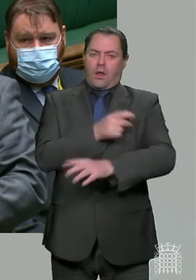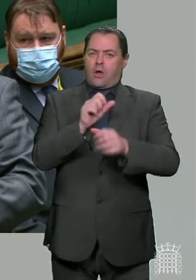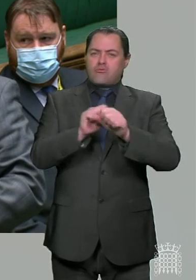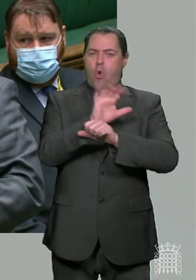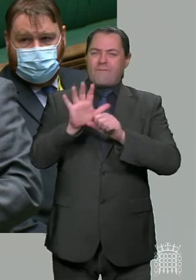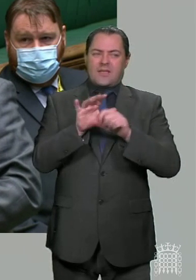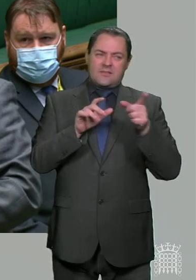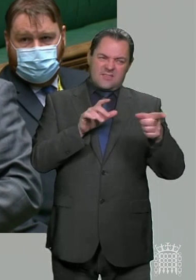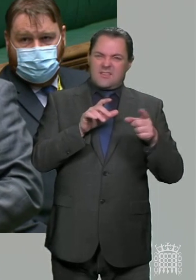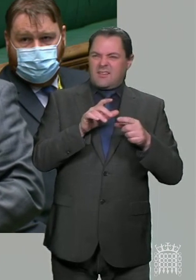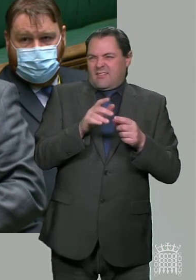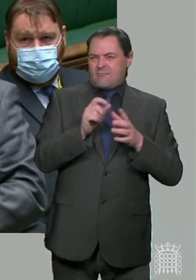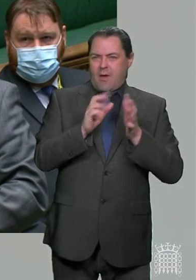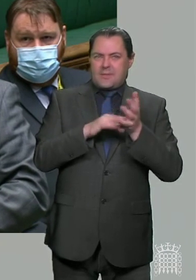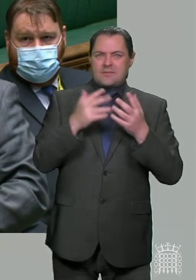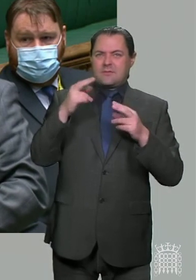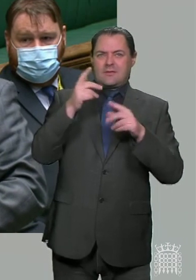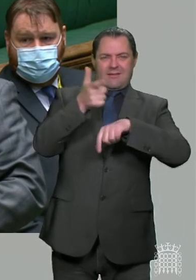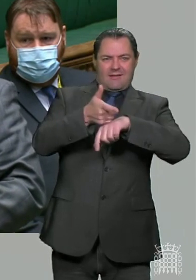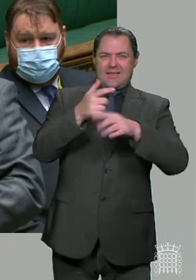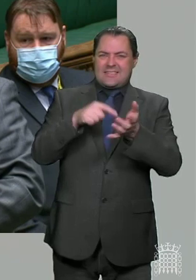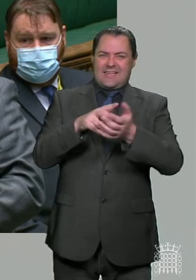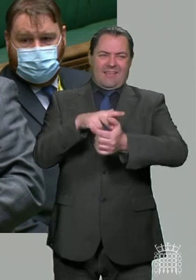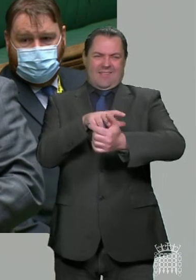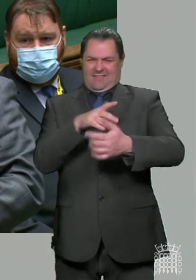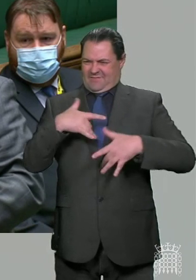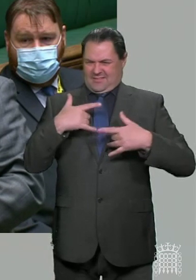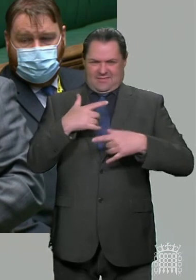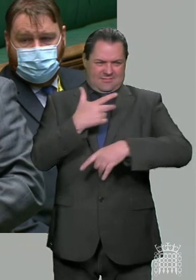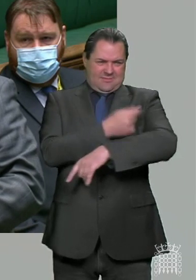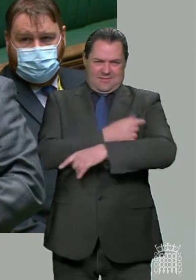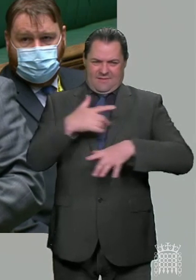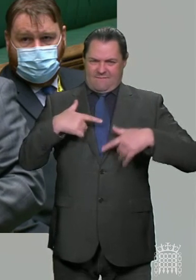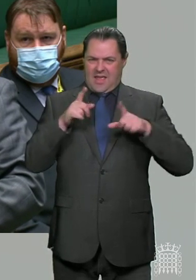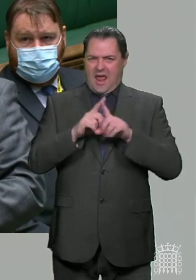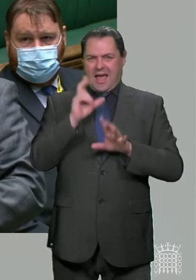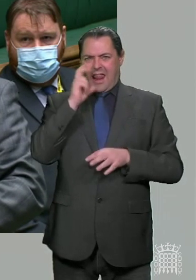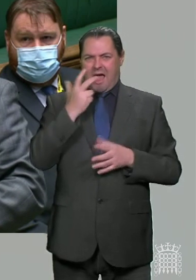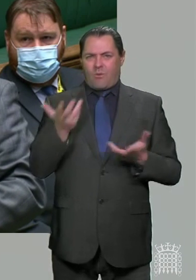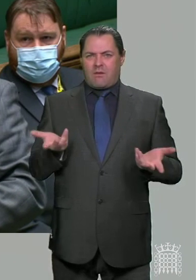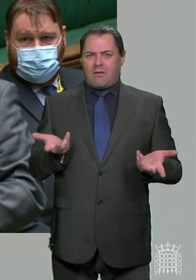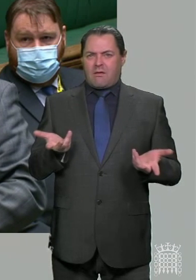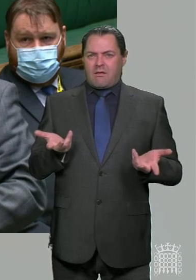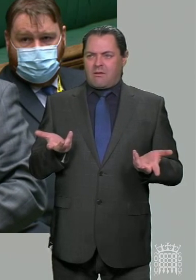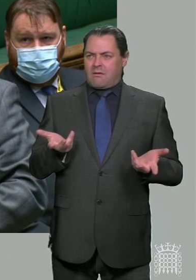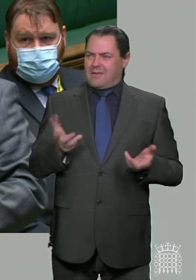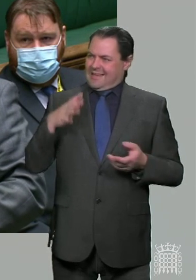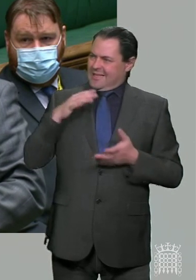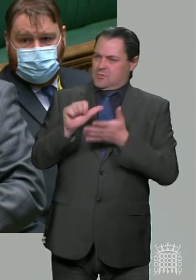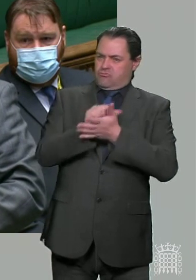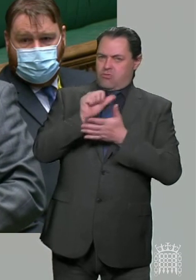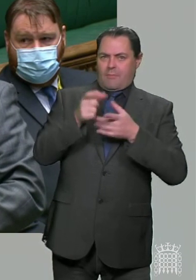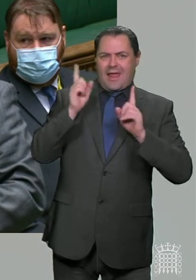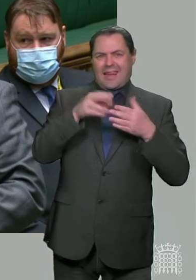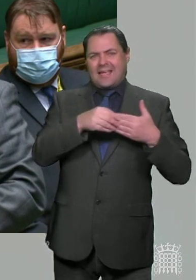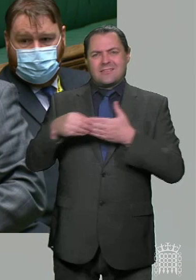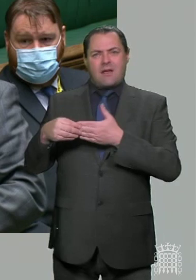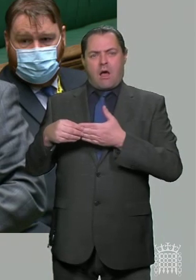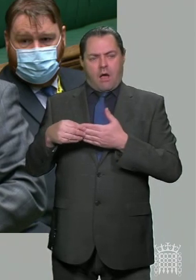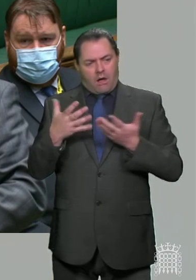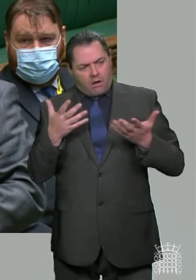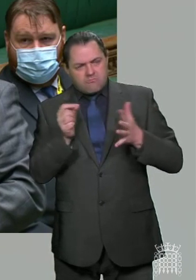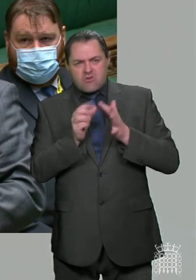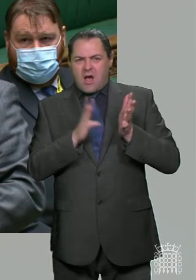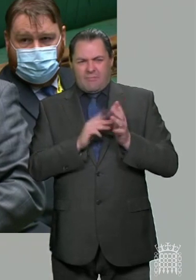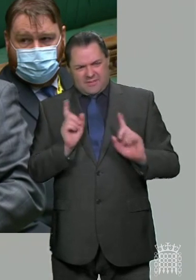We had a circus act when we needed serious Government: is it not the case that when the country needed leadership most the Prime Minister was missing in action?